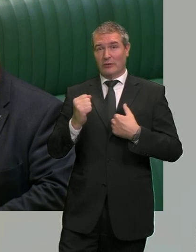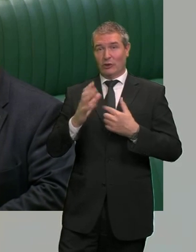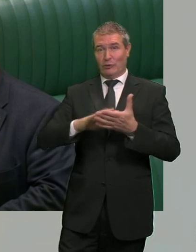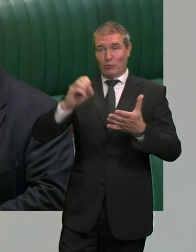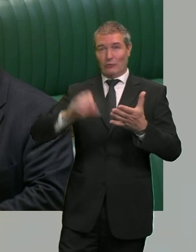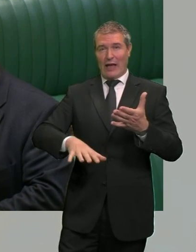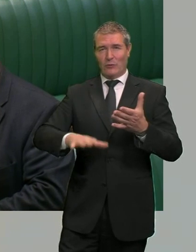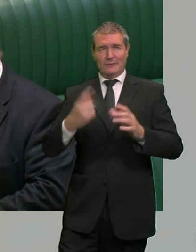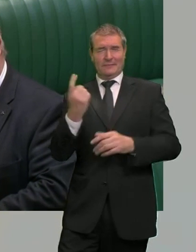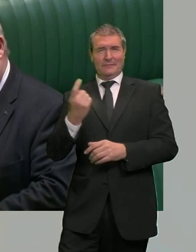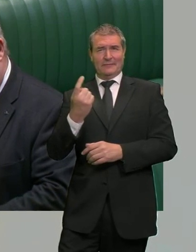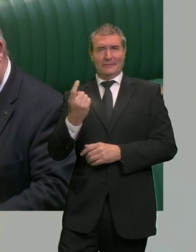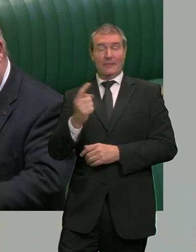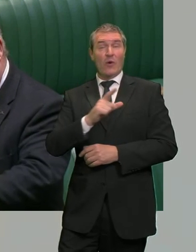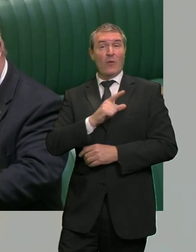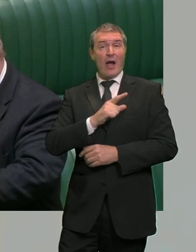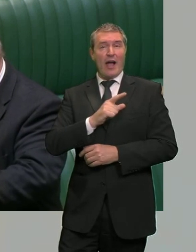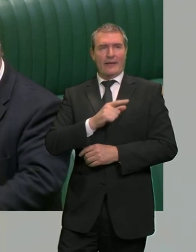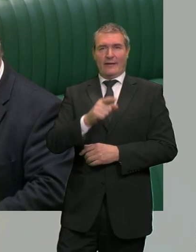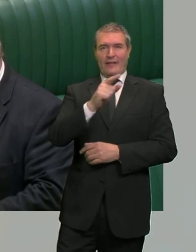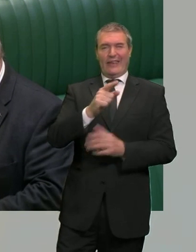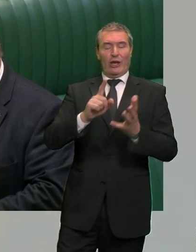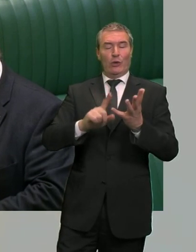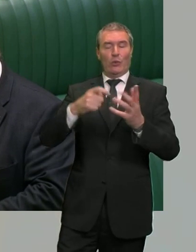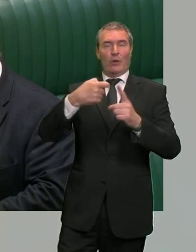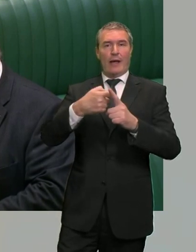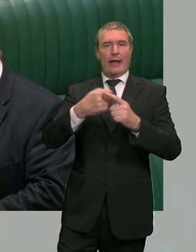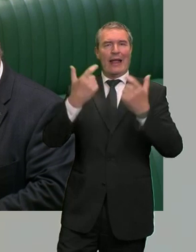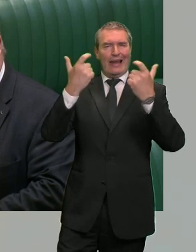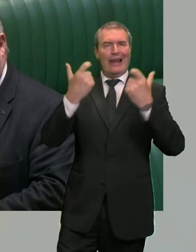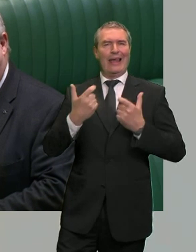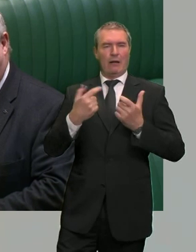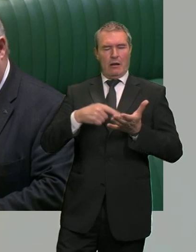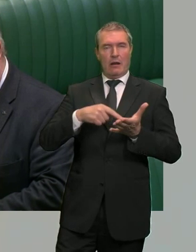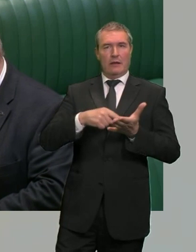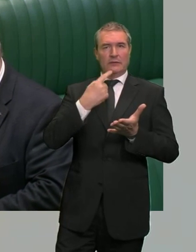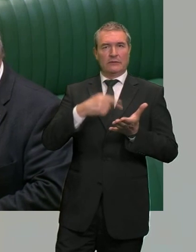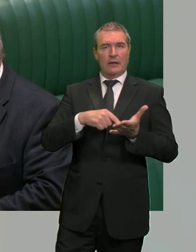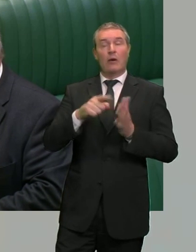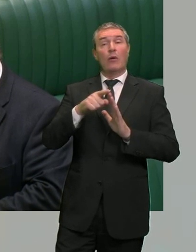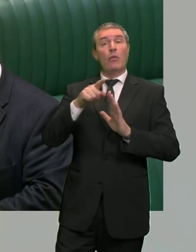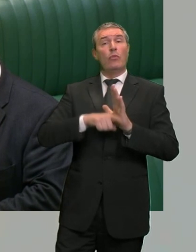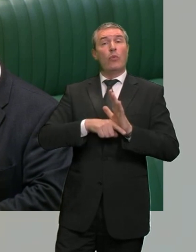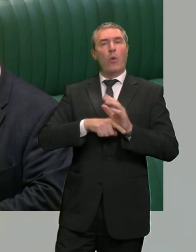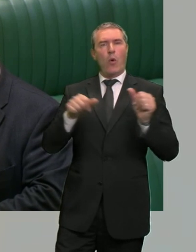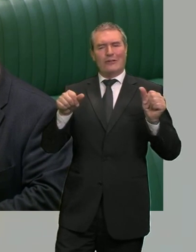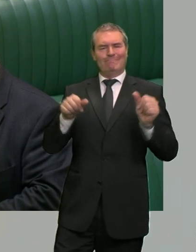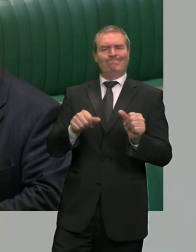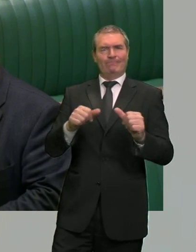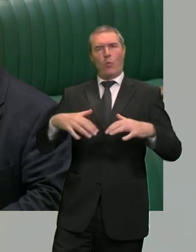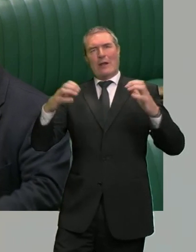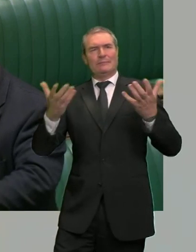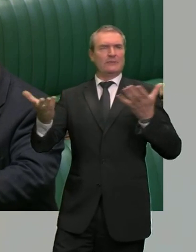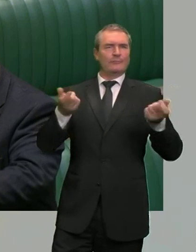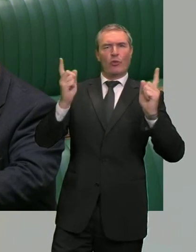Apparently, the only basis of the UK Government’s legal case is that the law constrains Westminster powers.